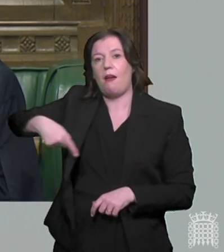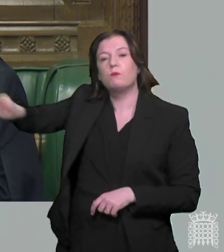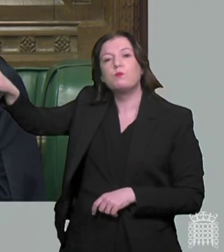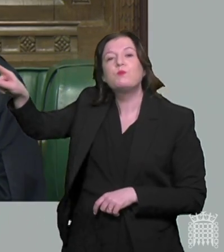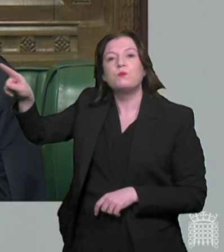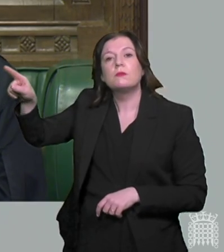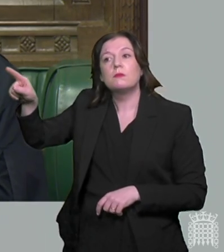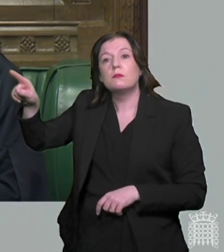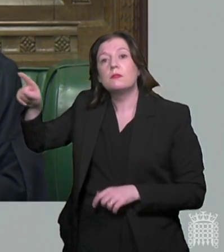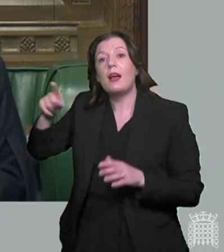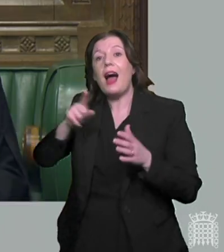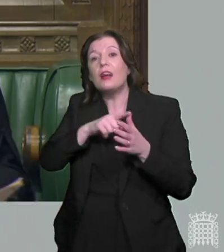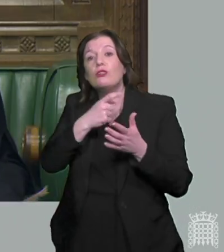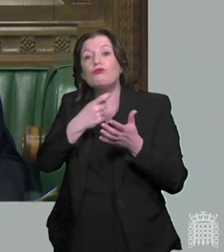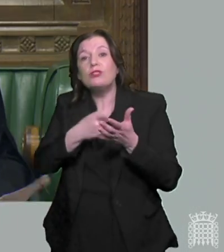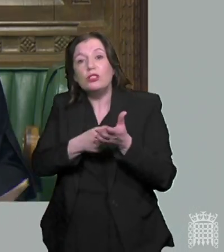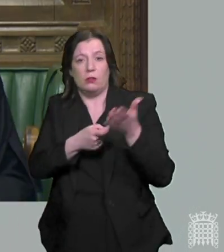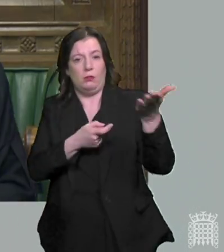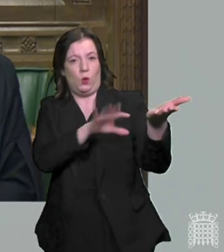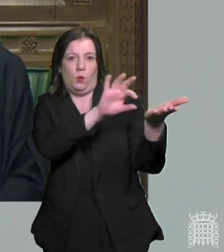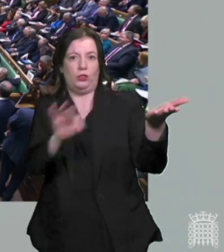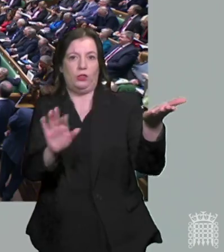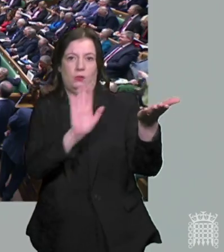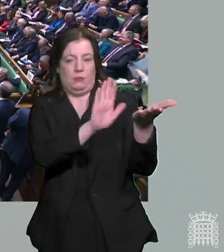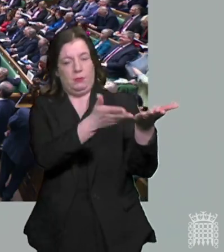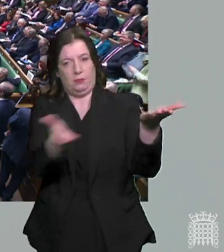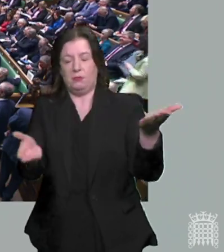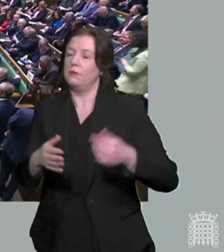Angela Richardson wants to get on with the questions.